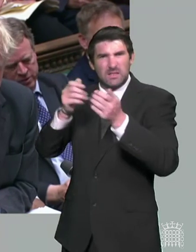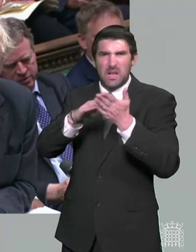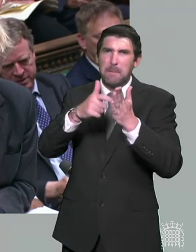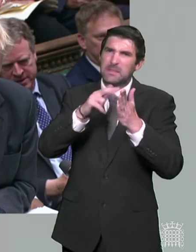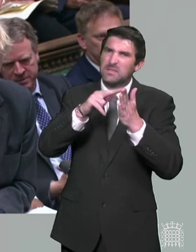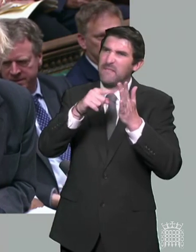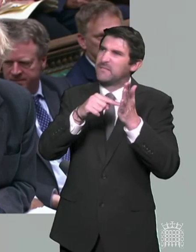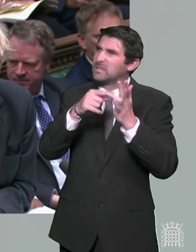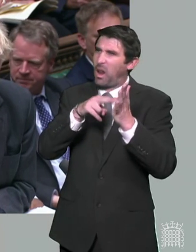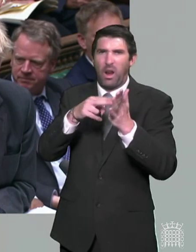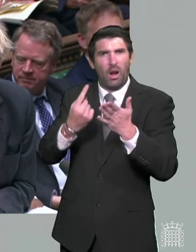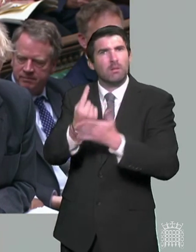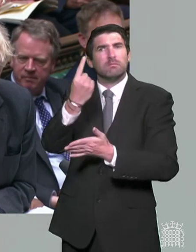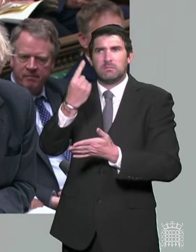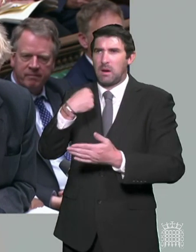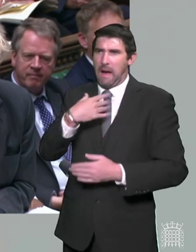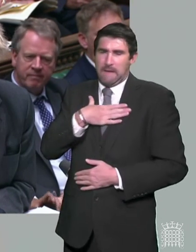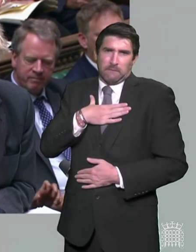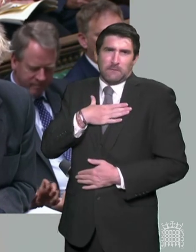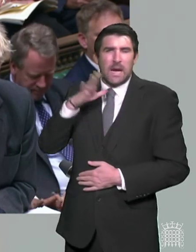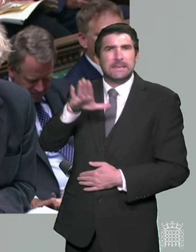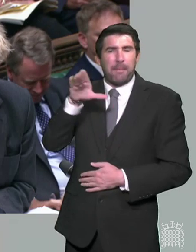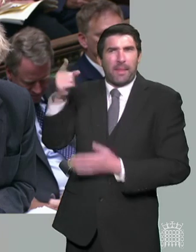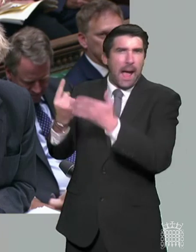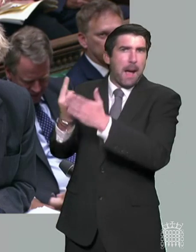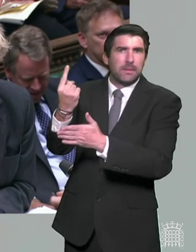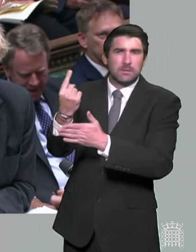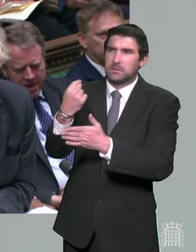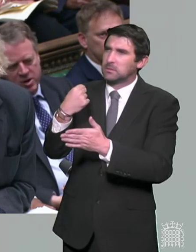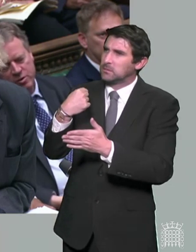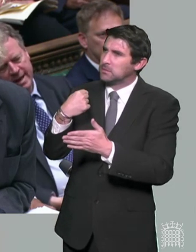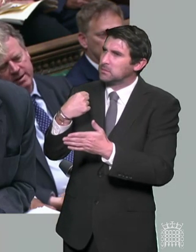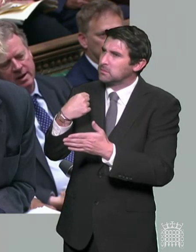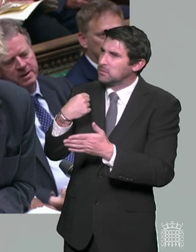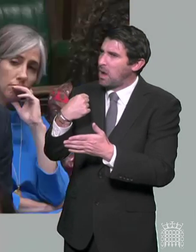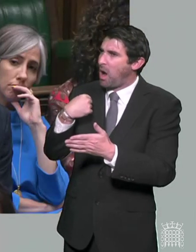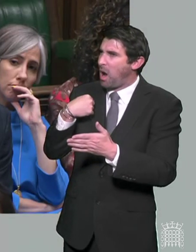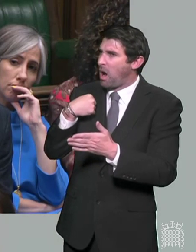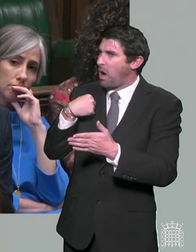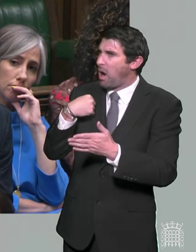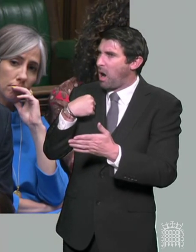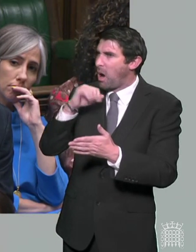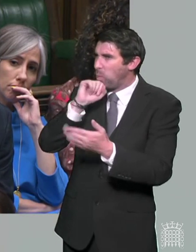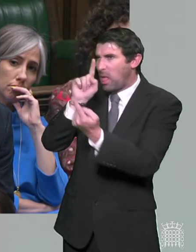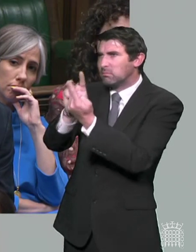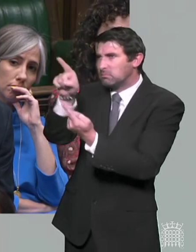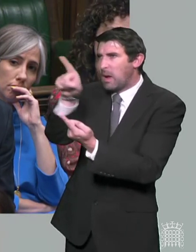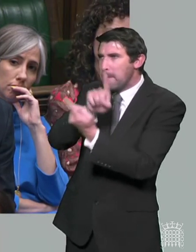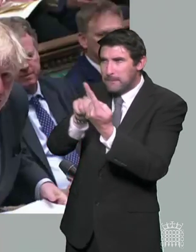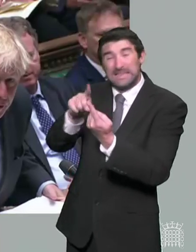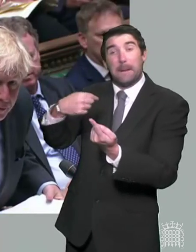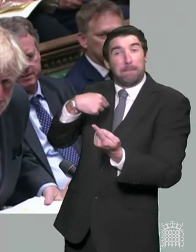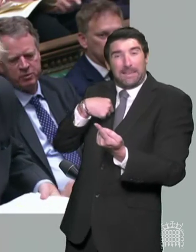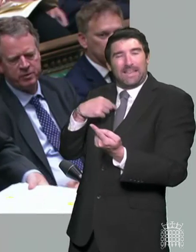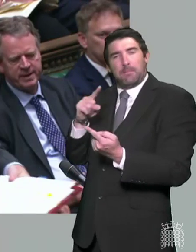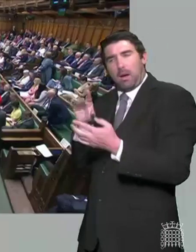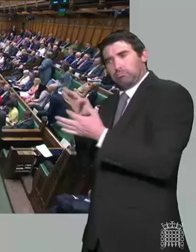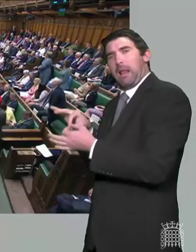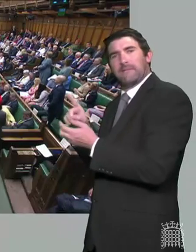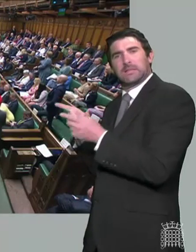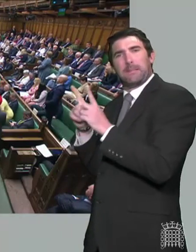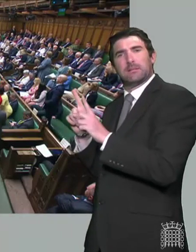I have a great deal of sympathy with him. I will make sure that the honourable Gentleman gets a meeting with the relevant Minister as soon as possible.